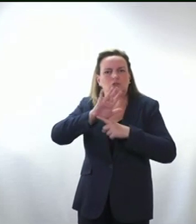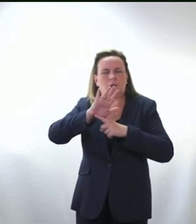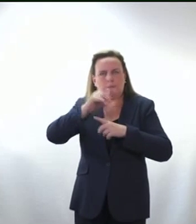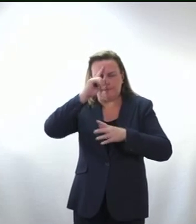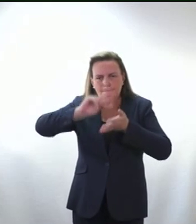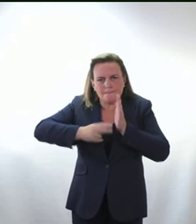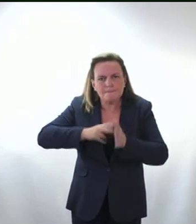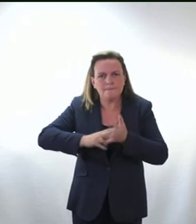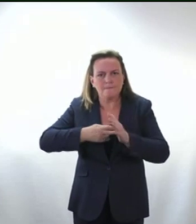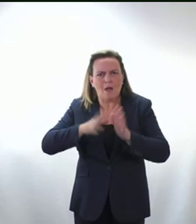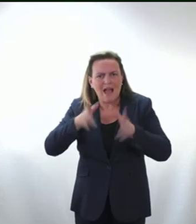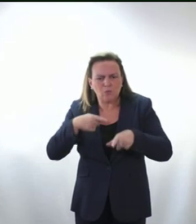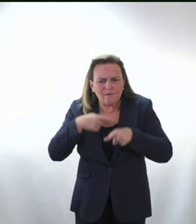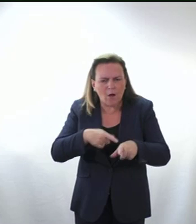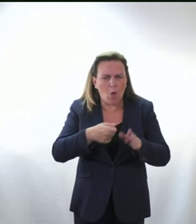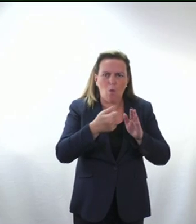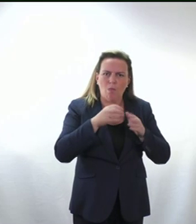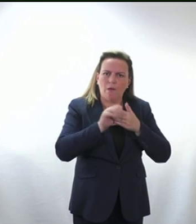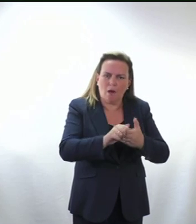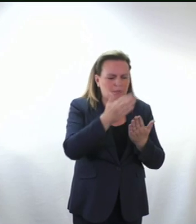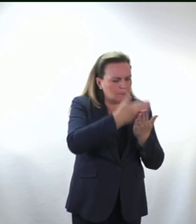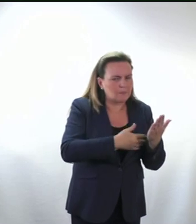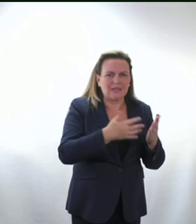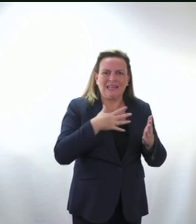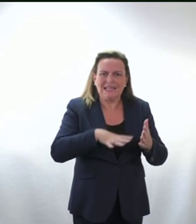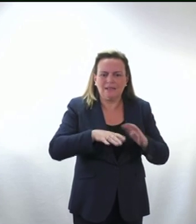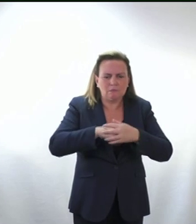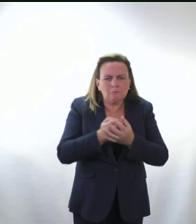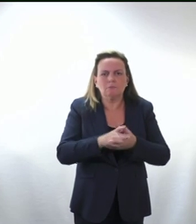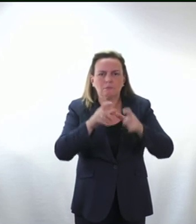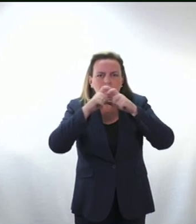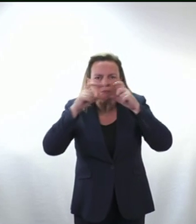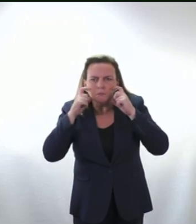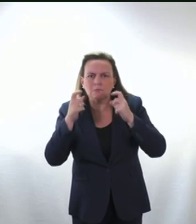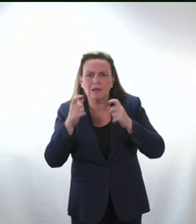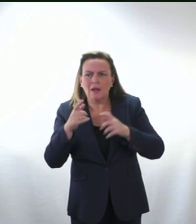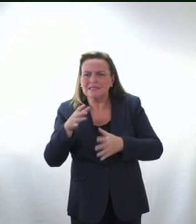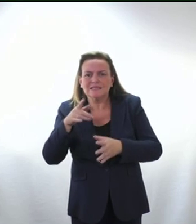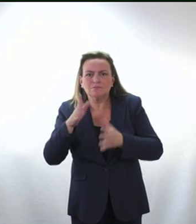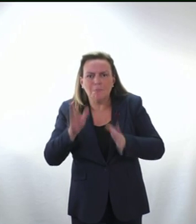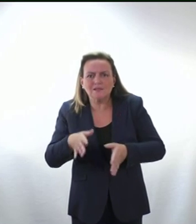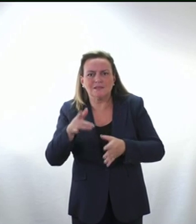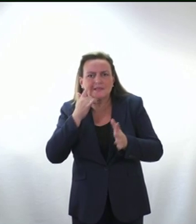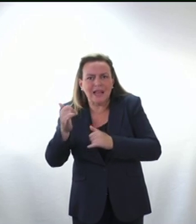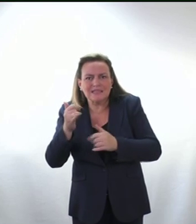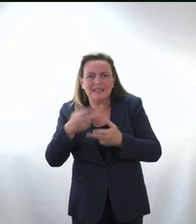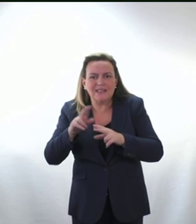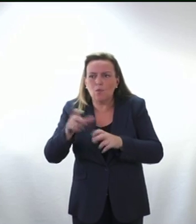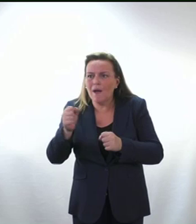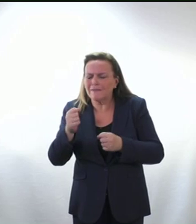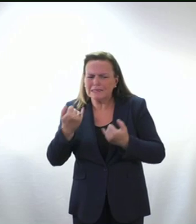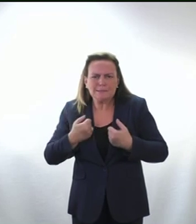We need to follow the guidance. We need “Hands, face, space” and people to get a test if they have symptoms and to obey the rule of six.